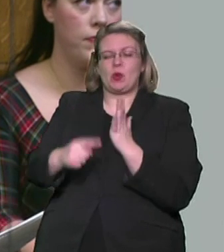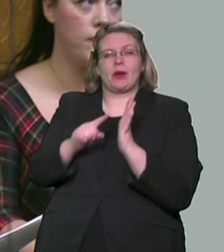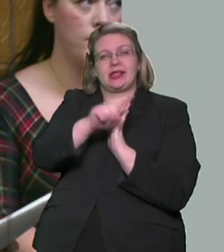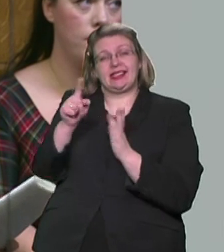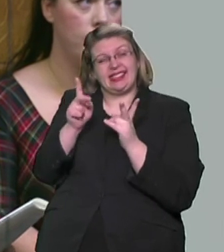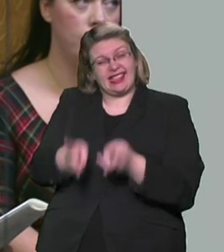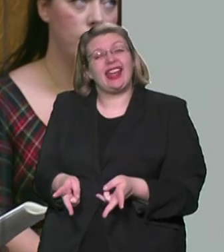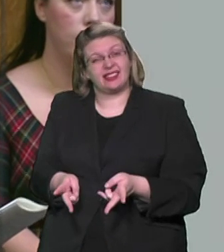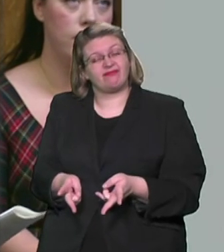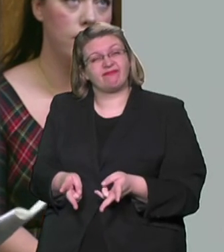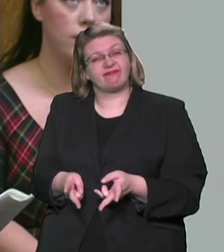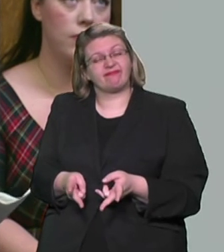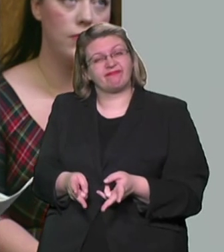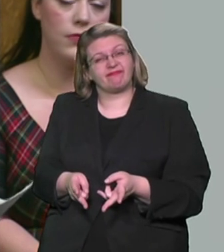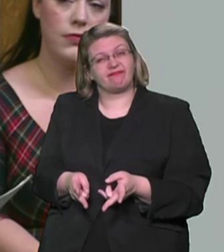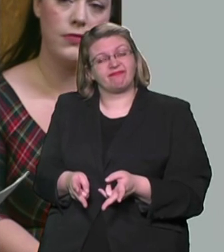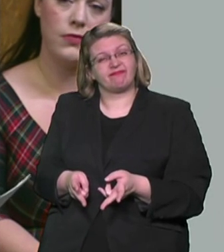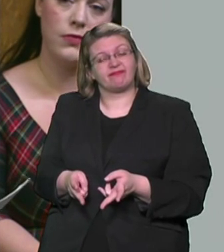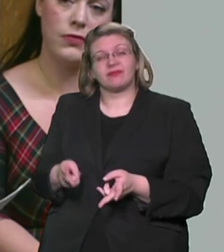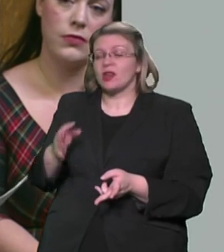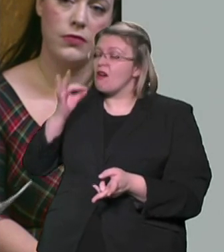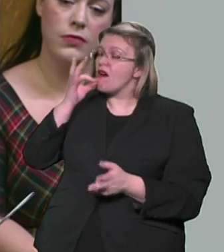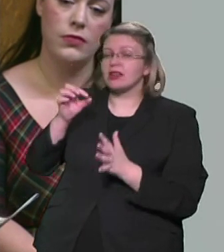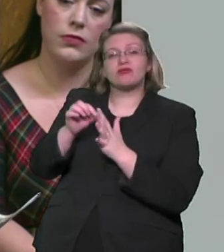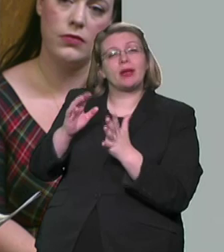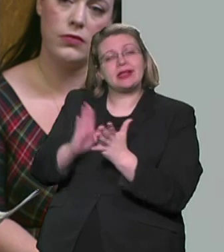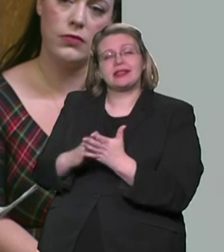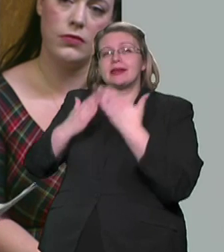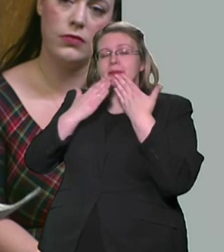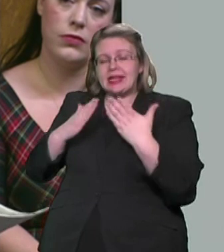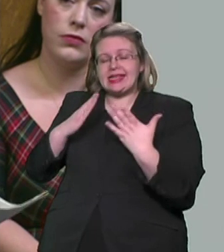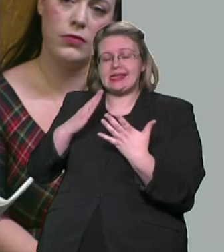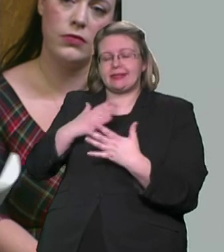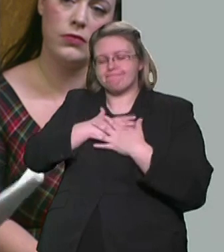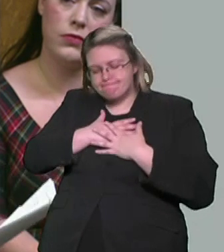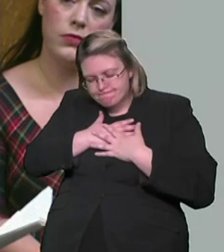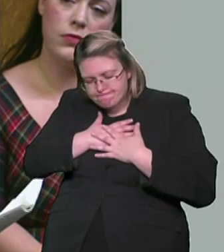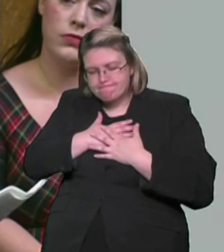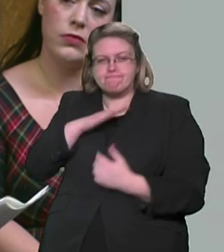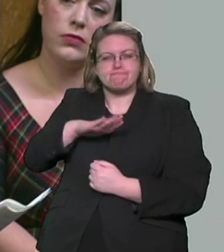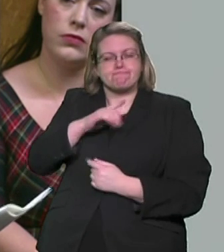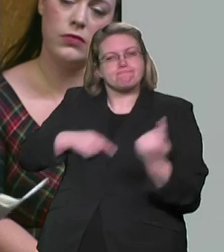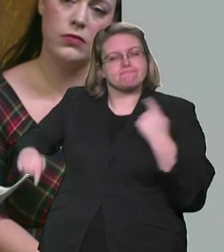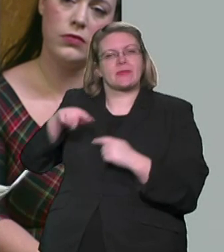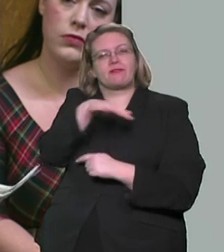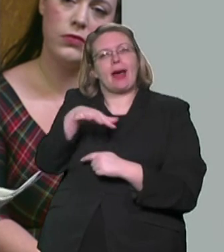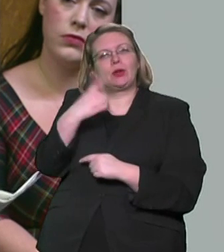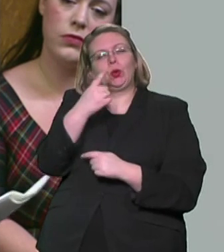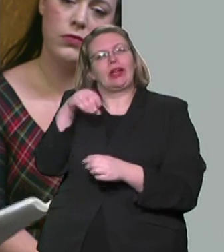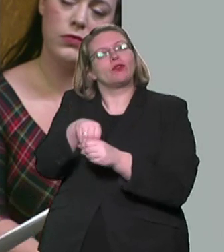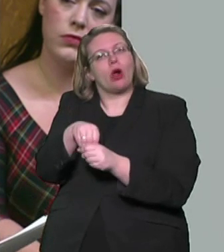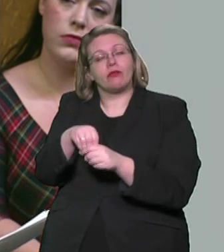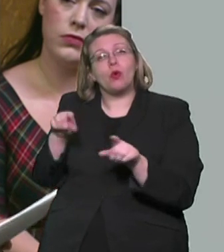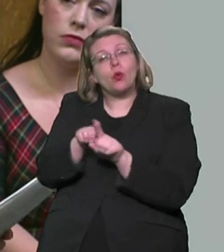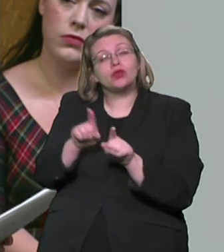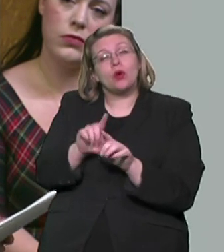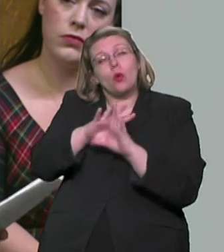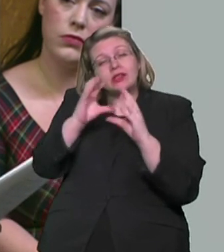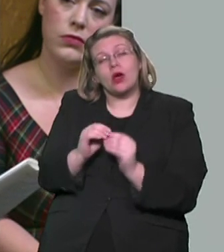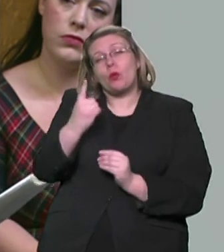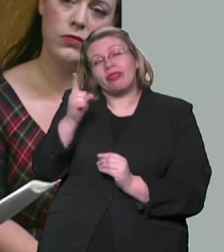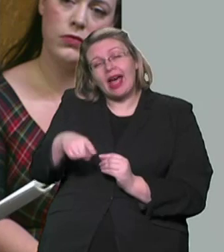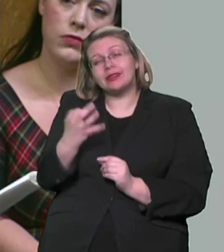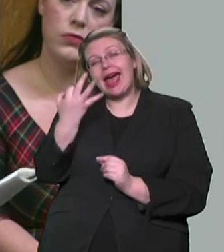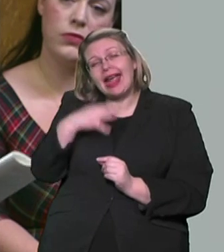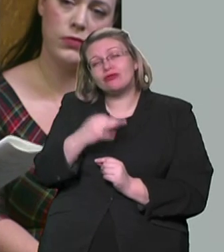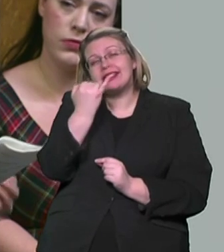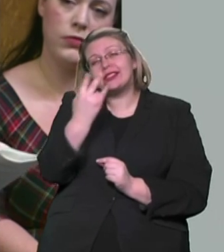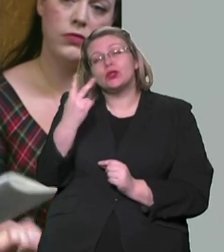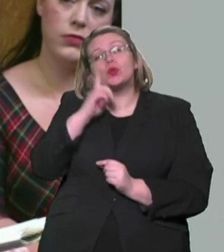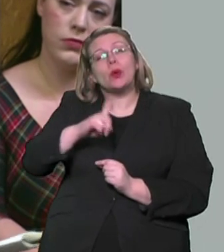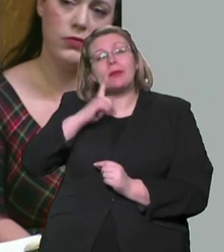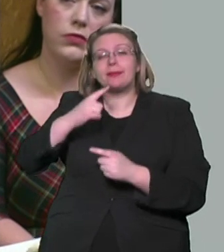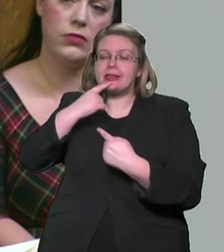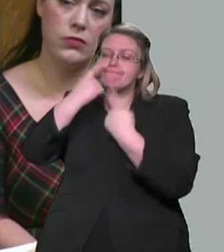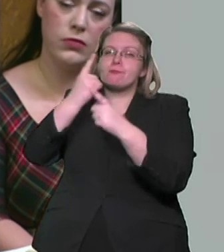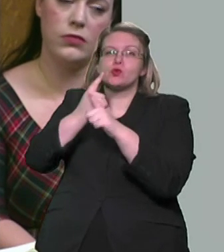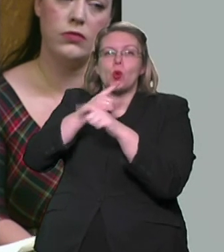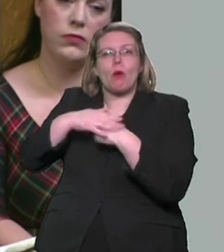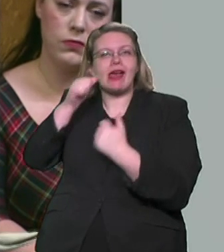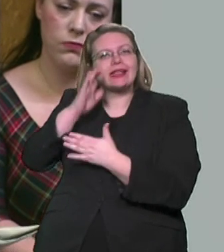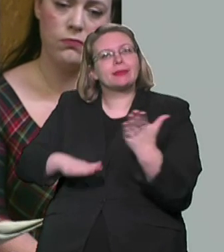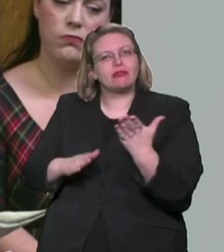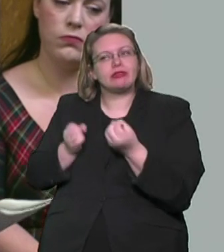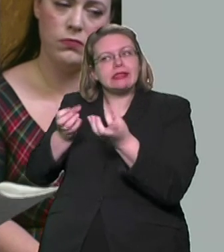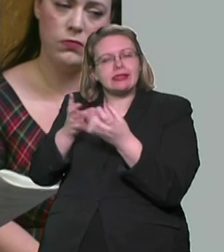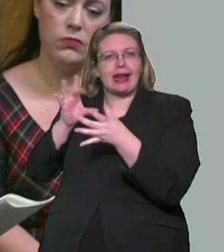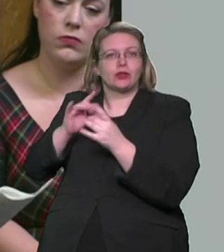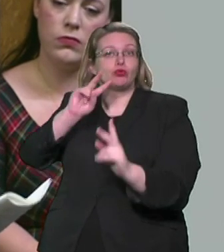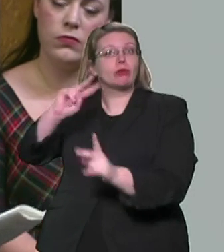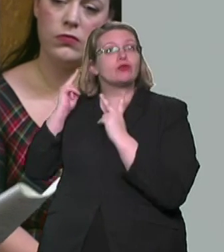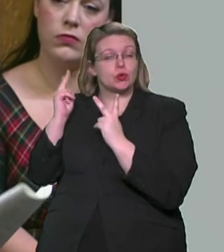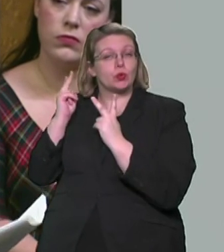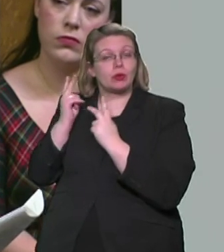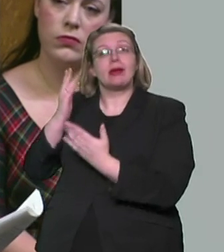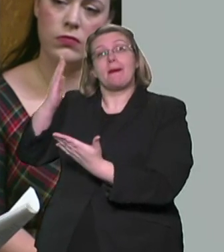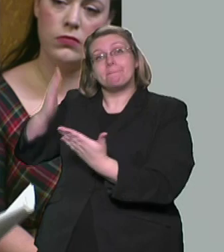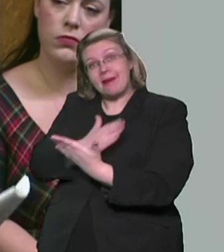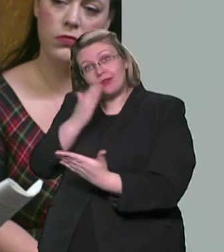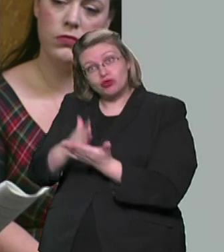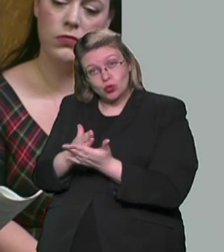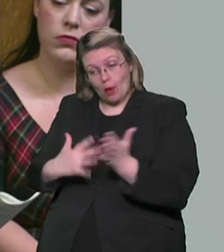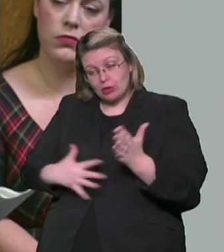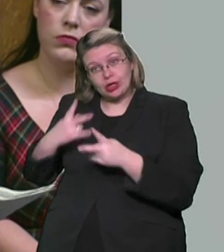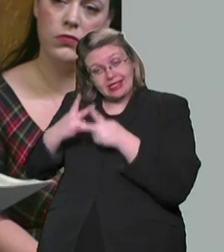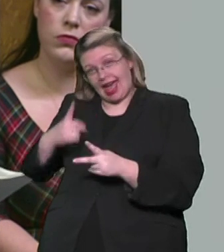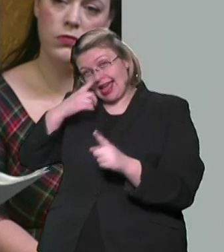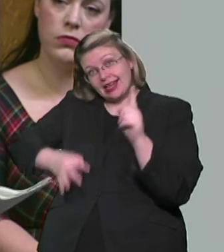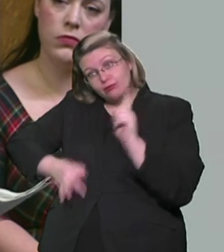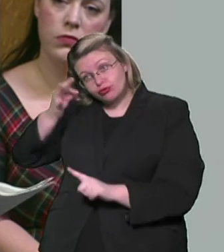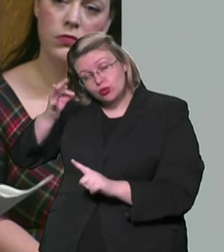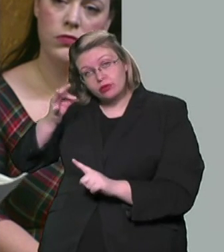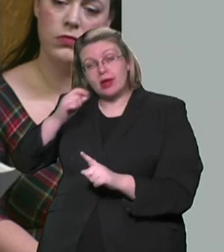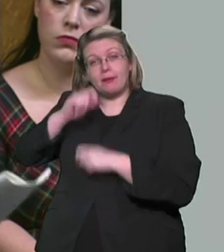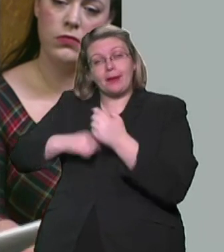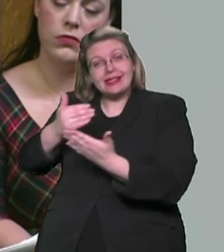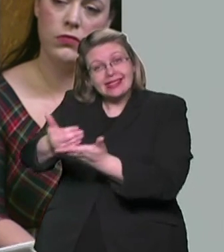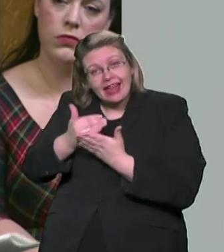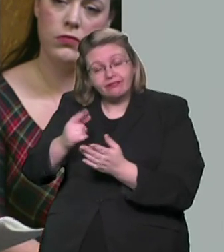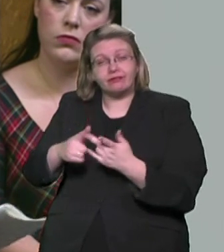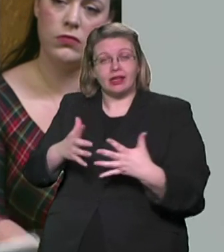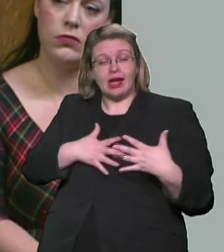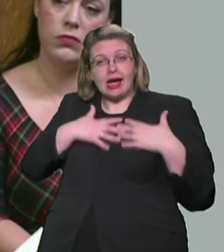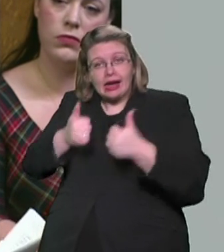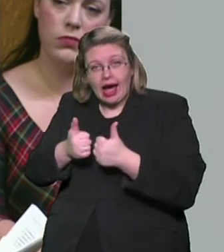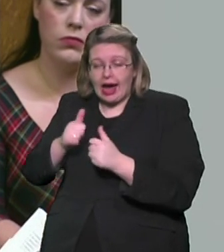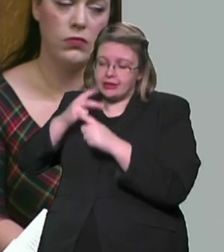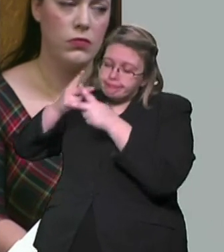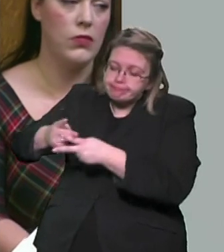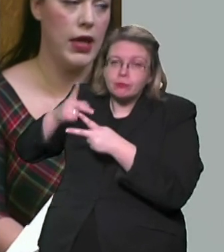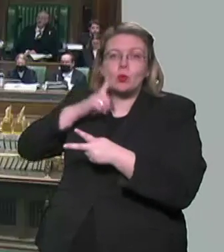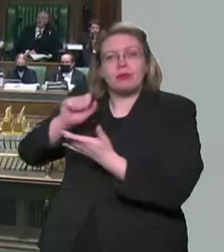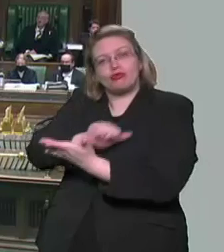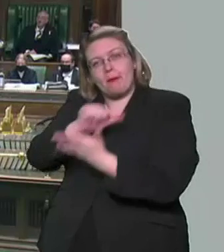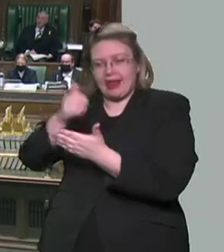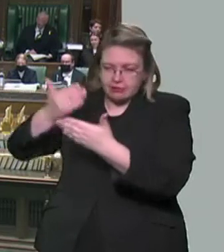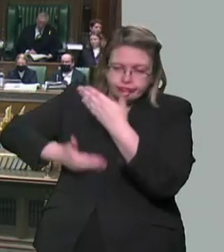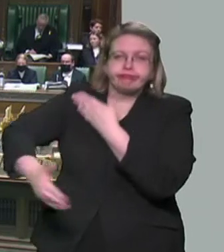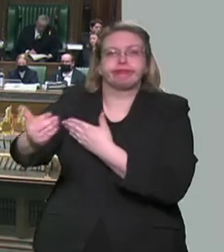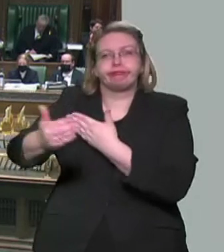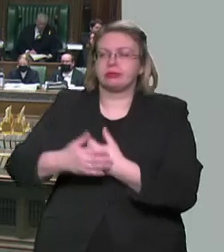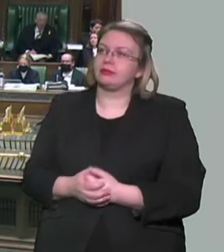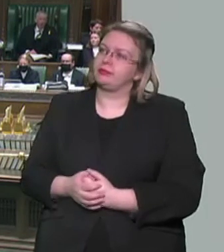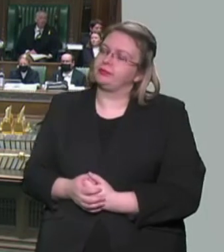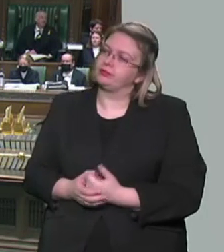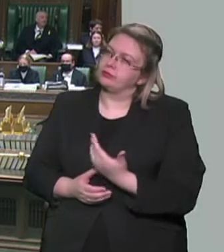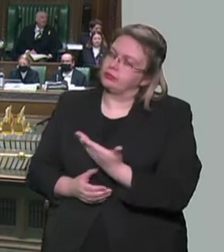Will the Prime Minister join me in offering heartfelt sympathies to all the families affected and grateful thanks to the 1,862 women who shared their experiences with the Ockenden review to ensure that maternity care is safer, kinder and more compassionate for the women who come after them?